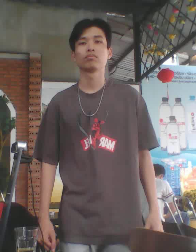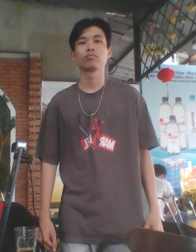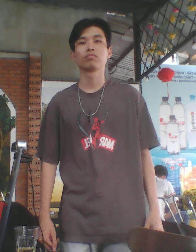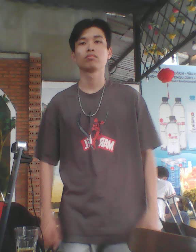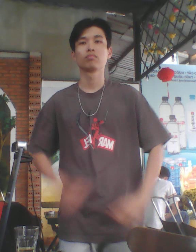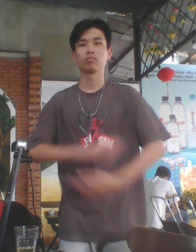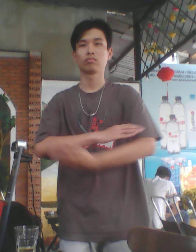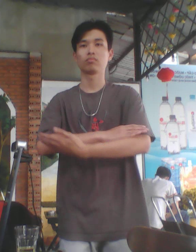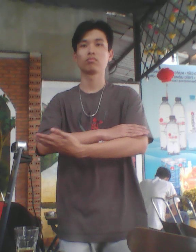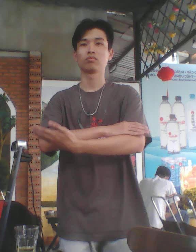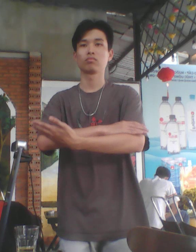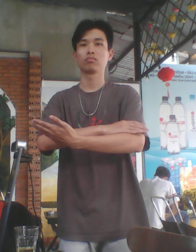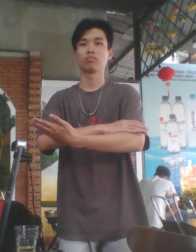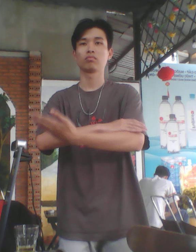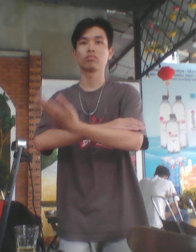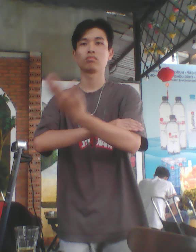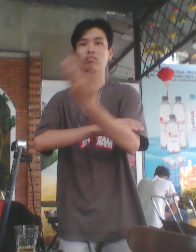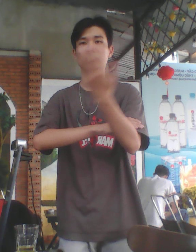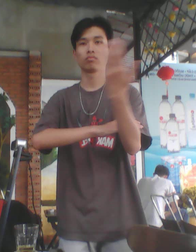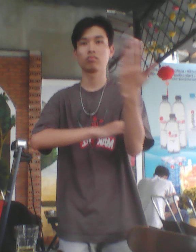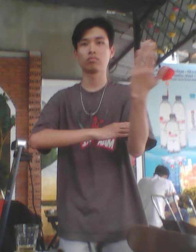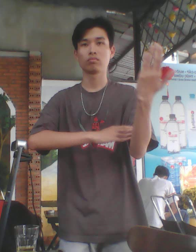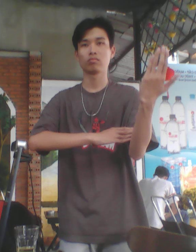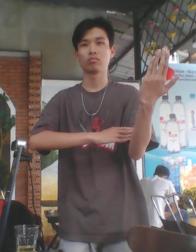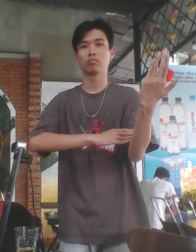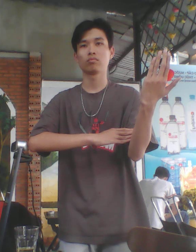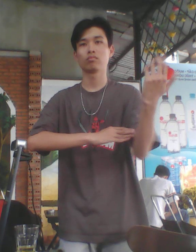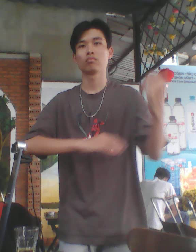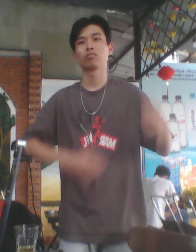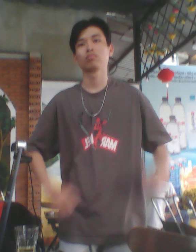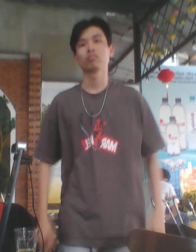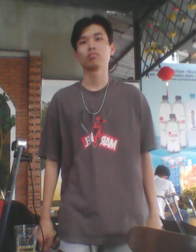buổi sáng